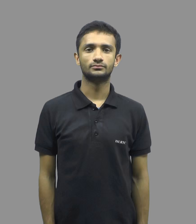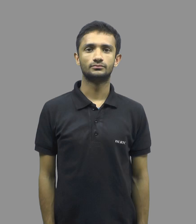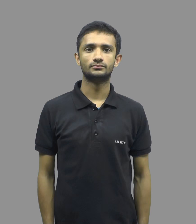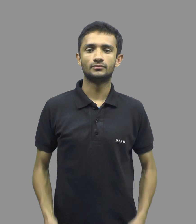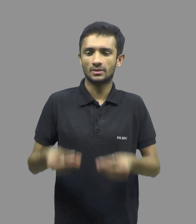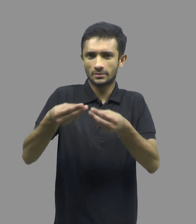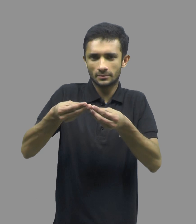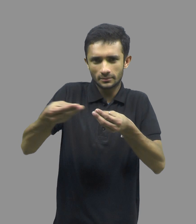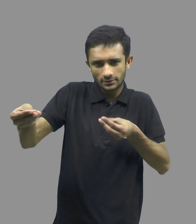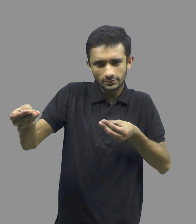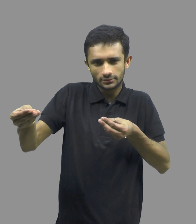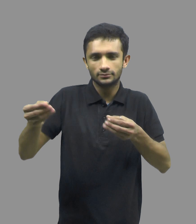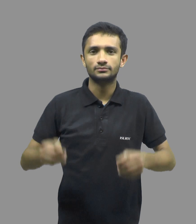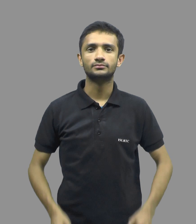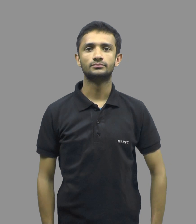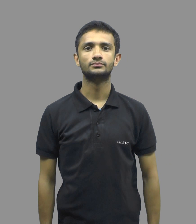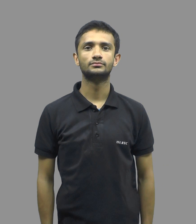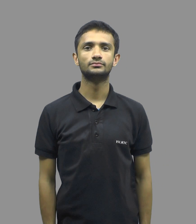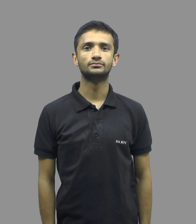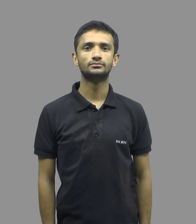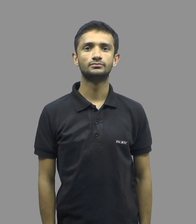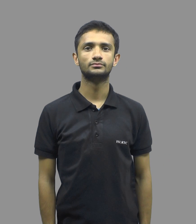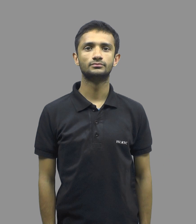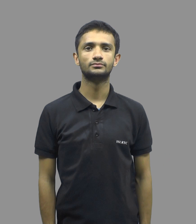Near Nearby Close By